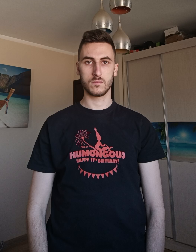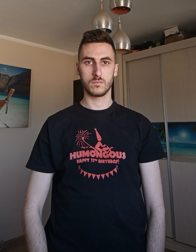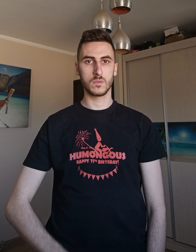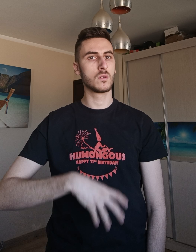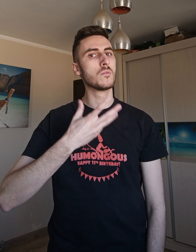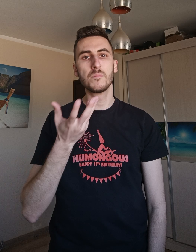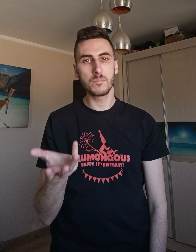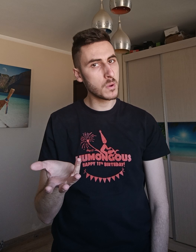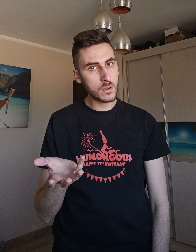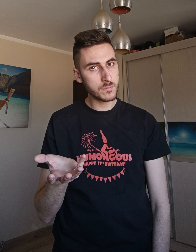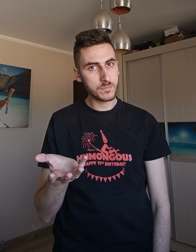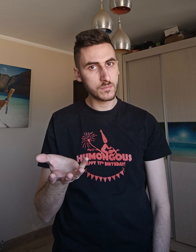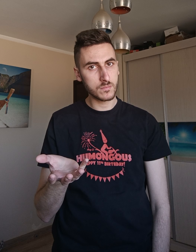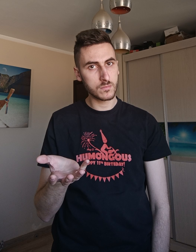מה